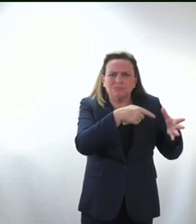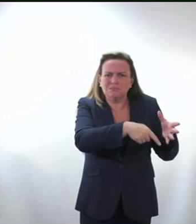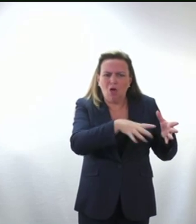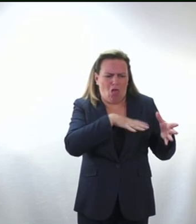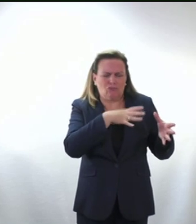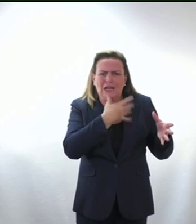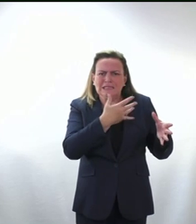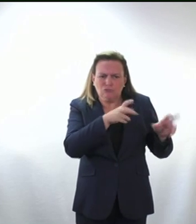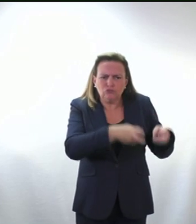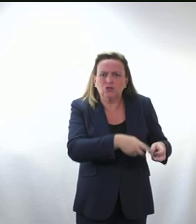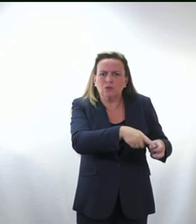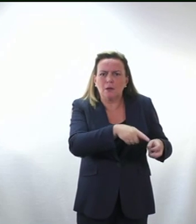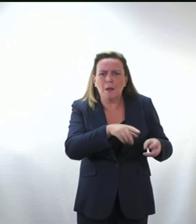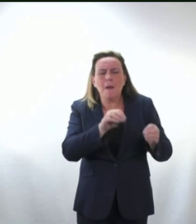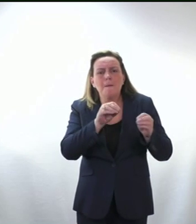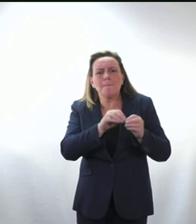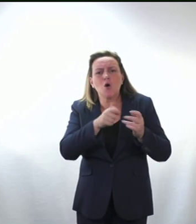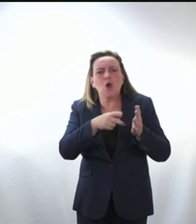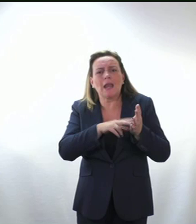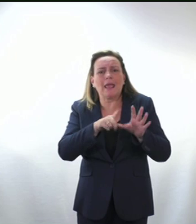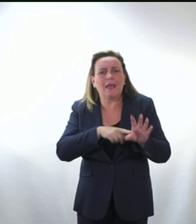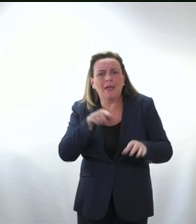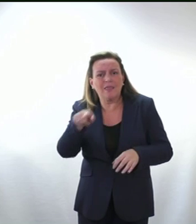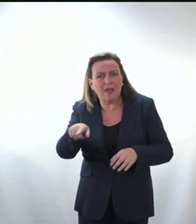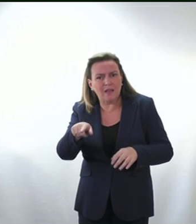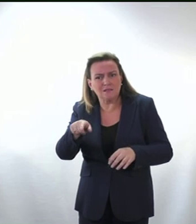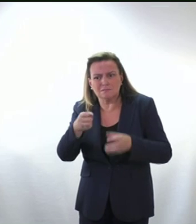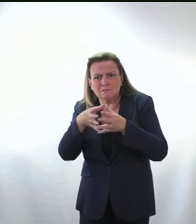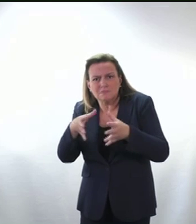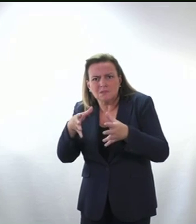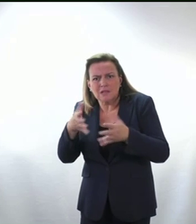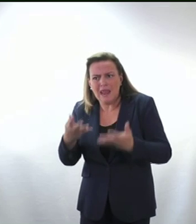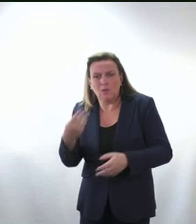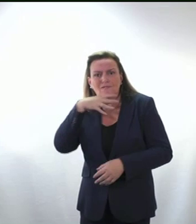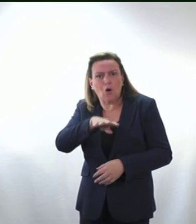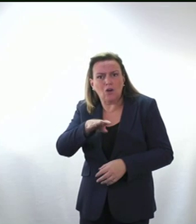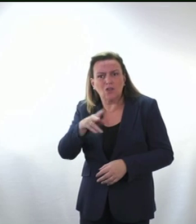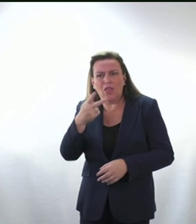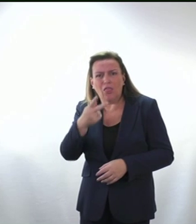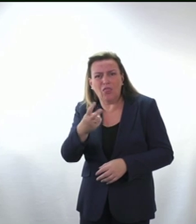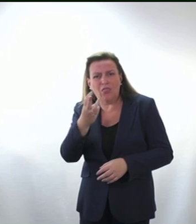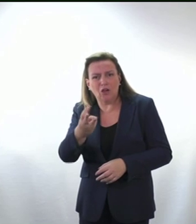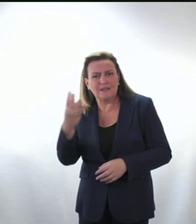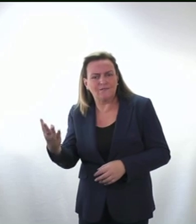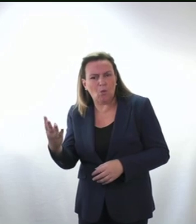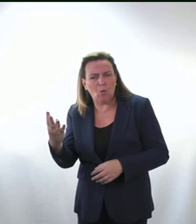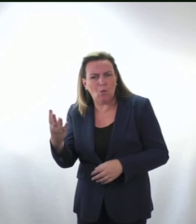In Burnley, it was 21 per 100,000 when restrictions were introduced; now it is 434.